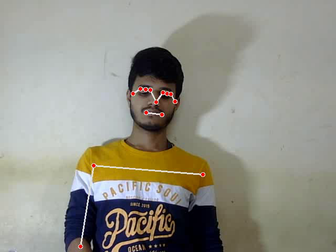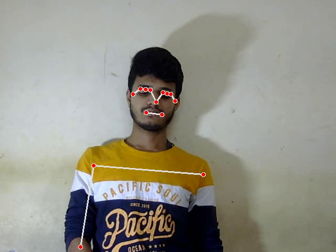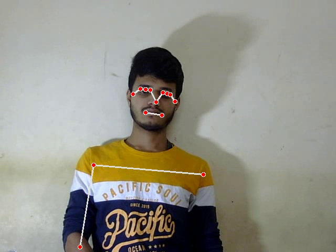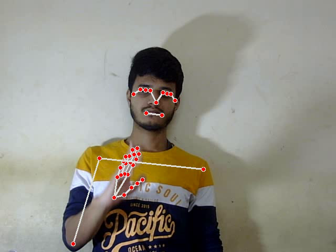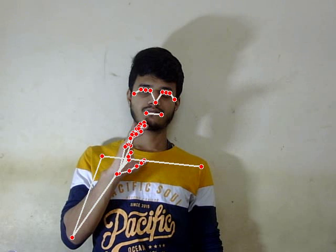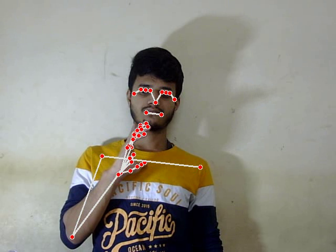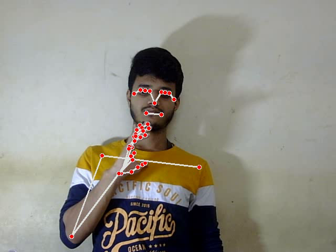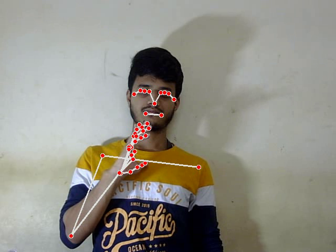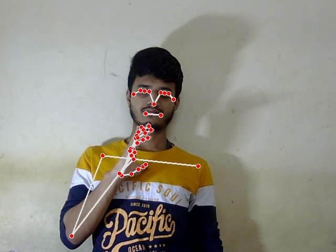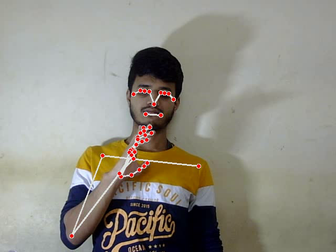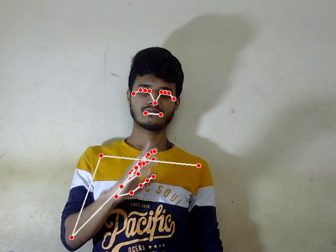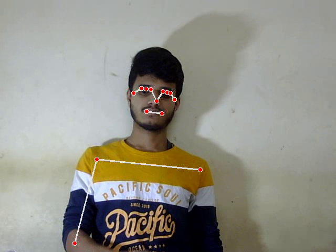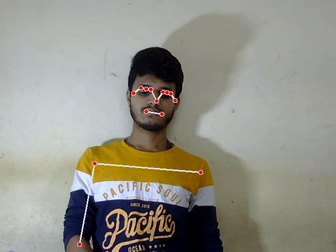fine